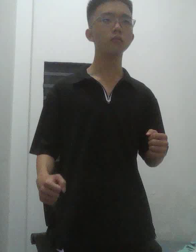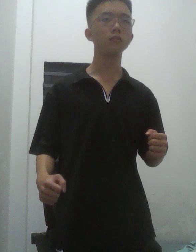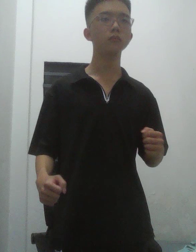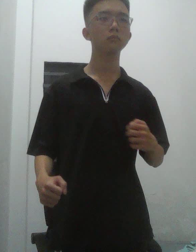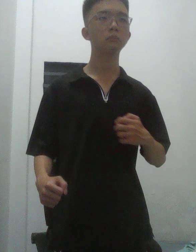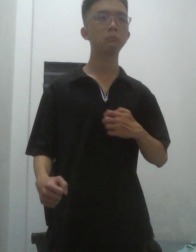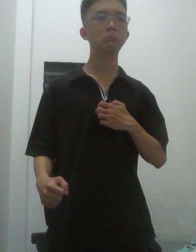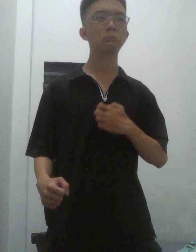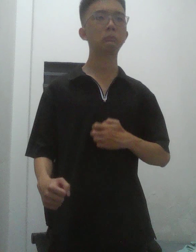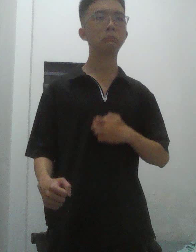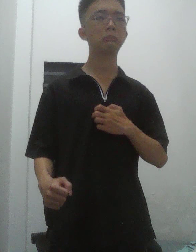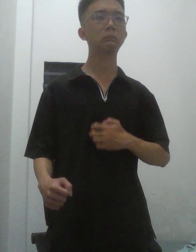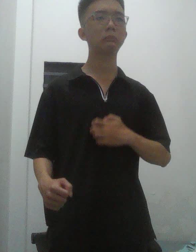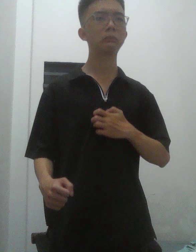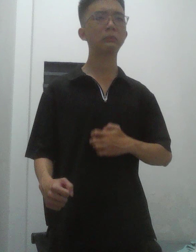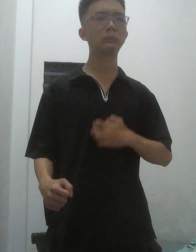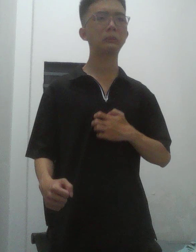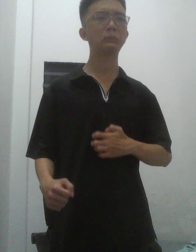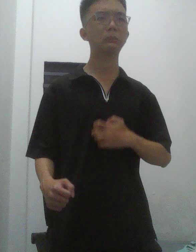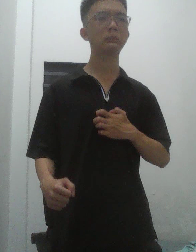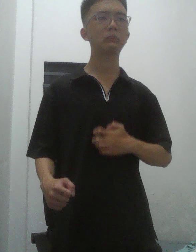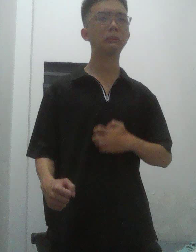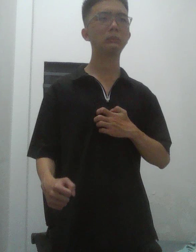ghen